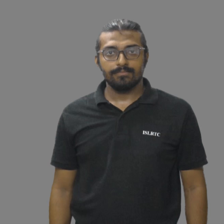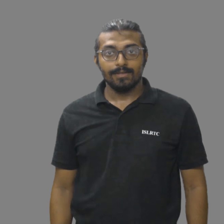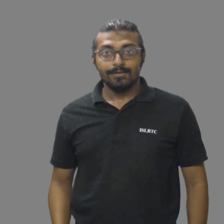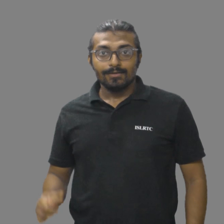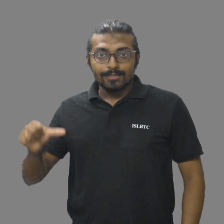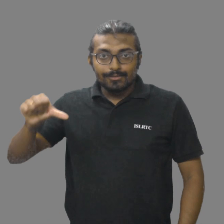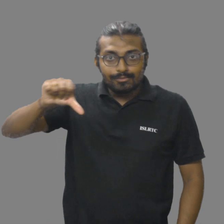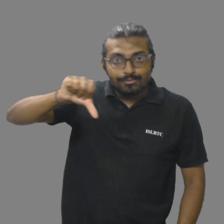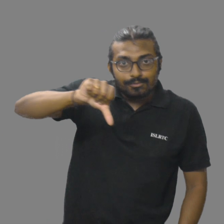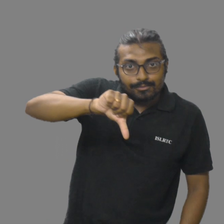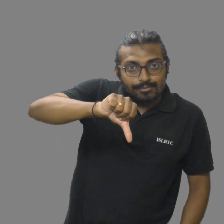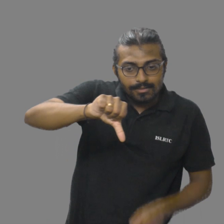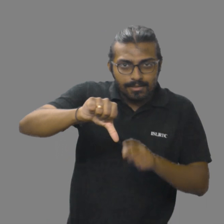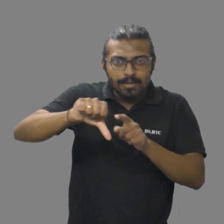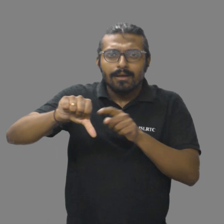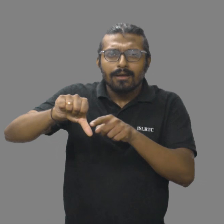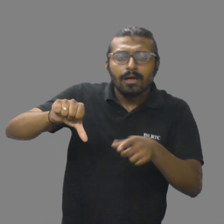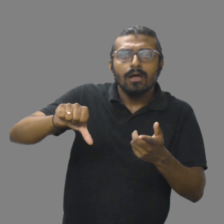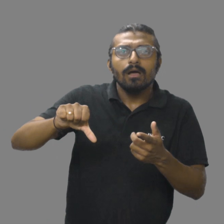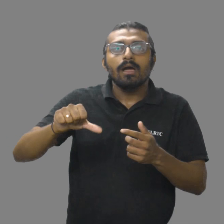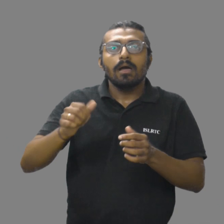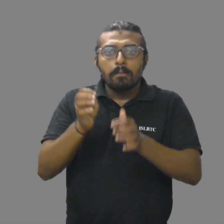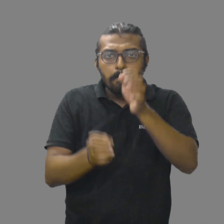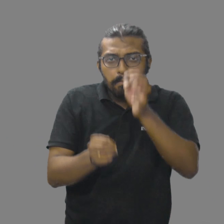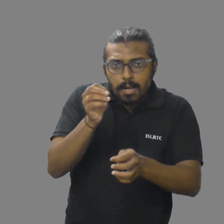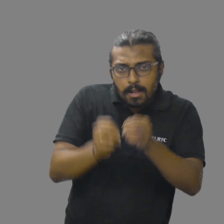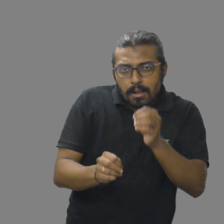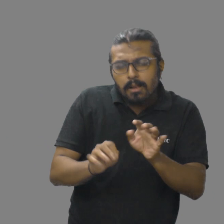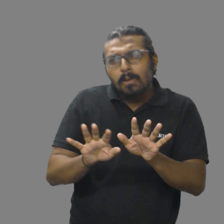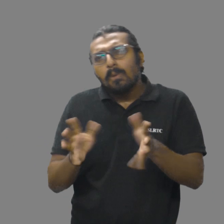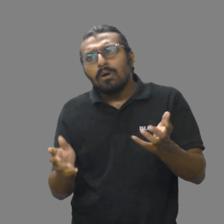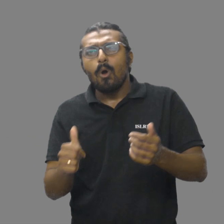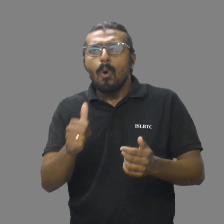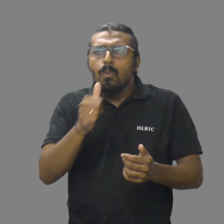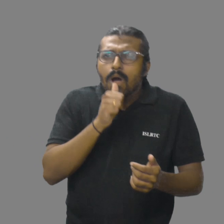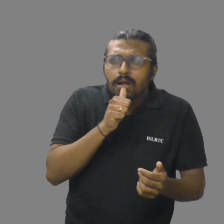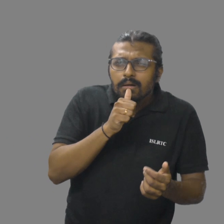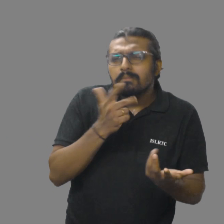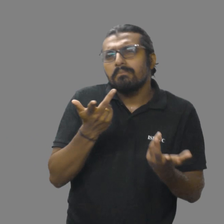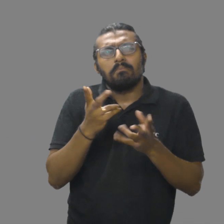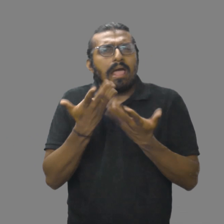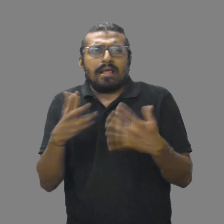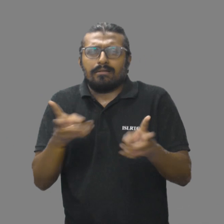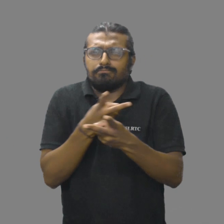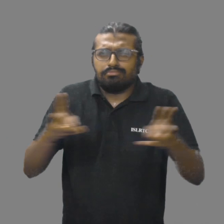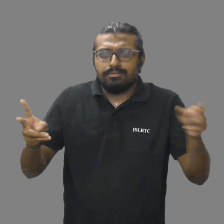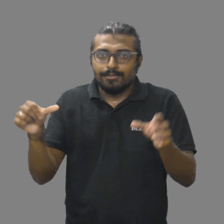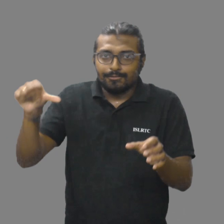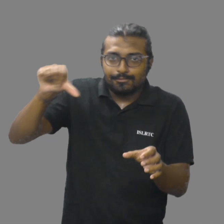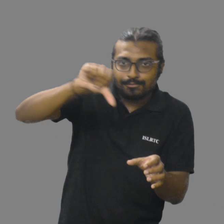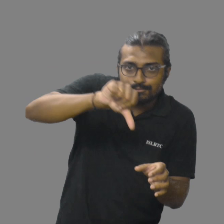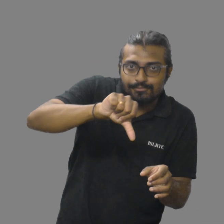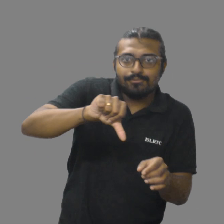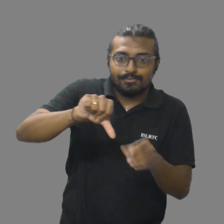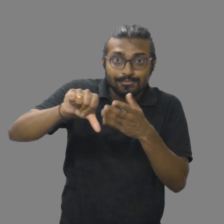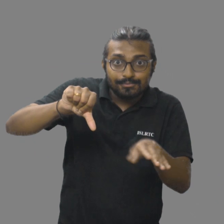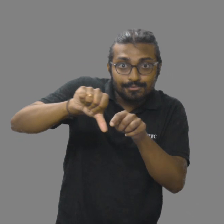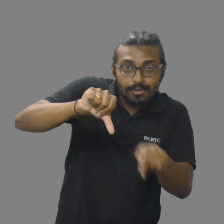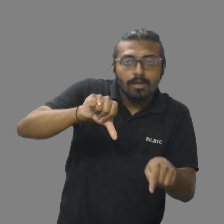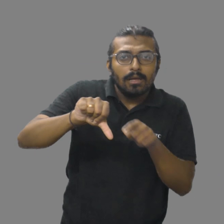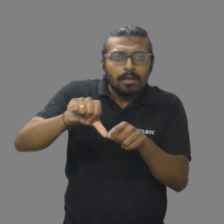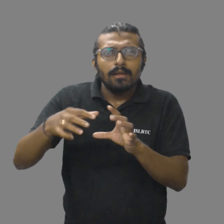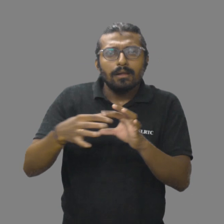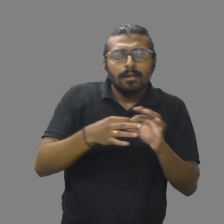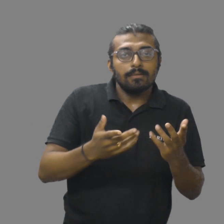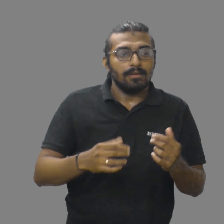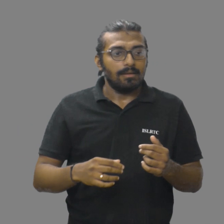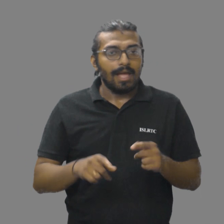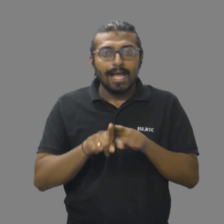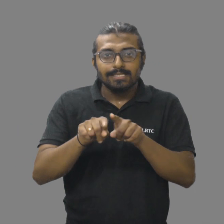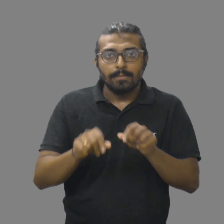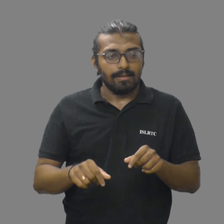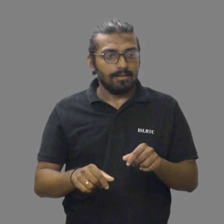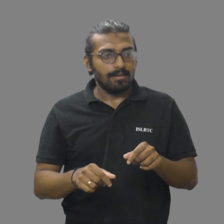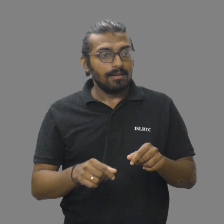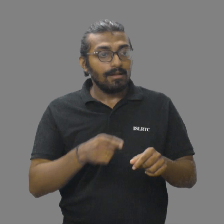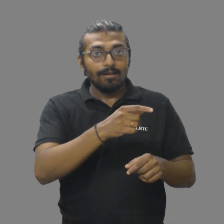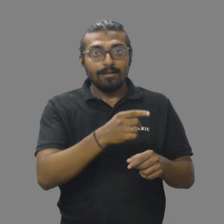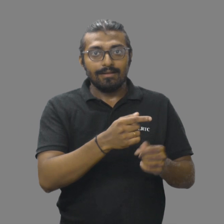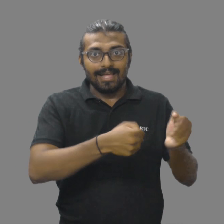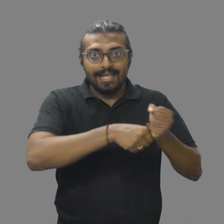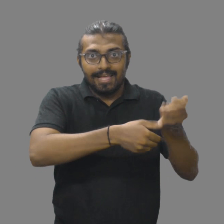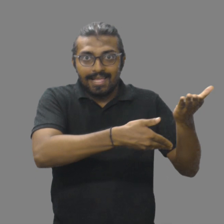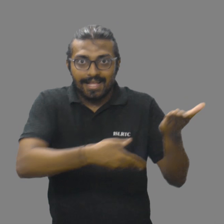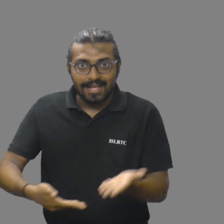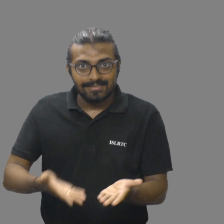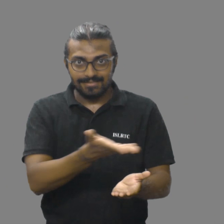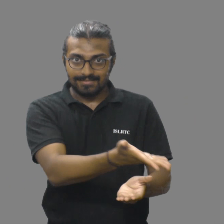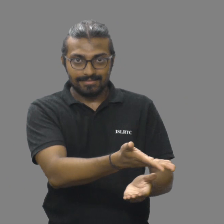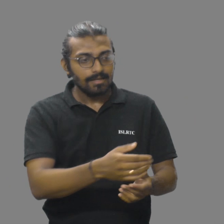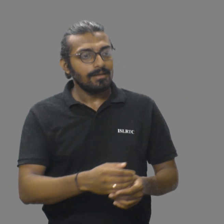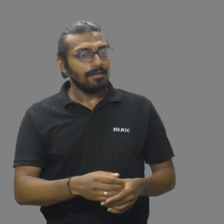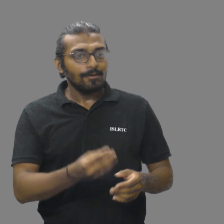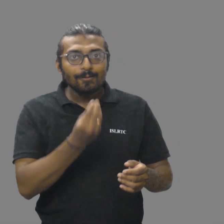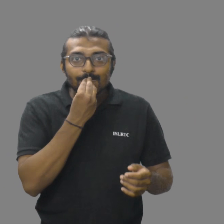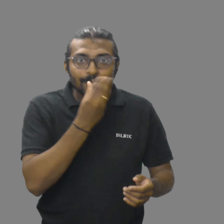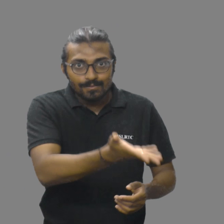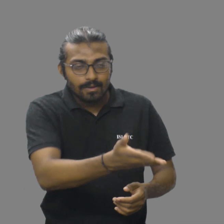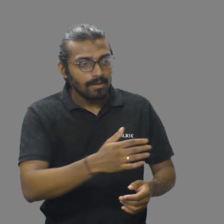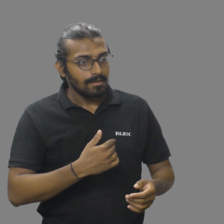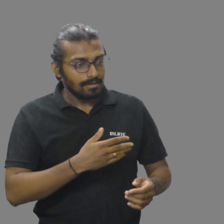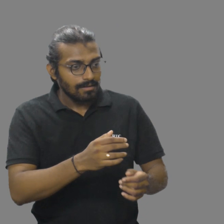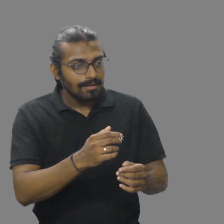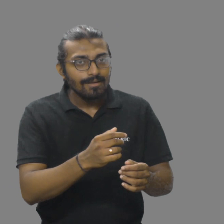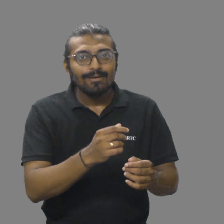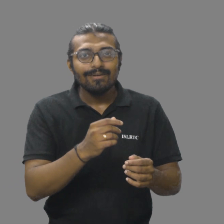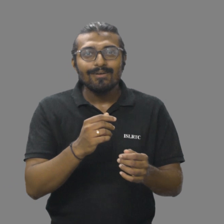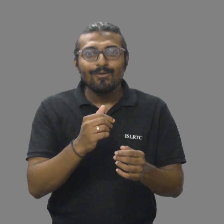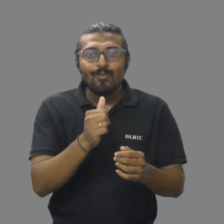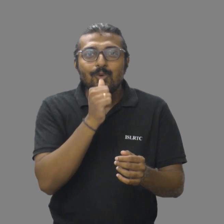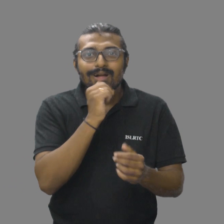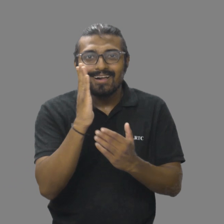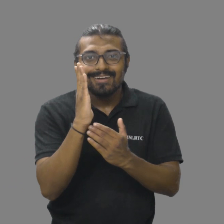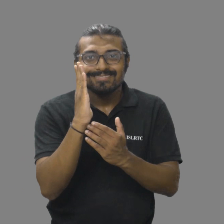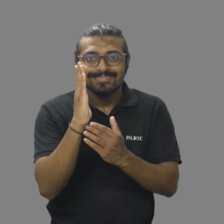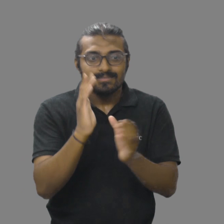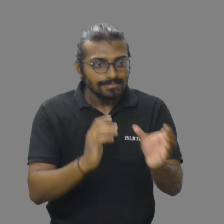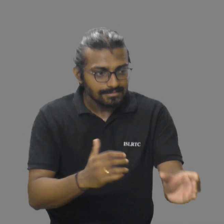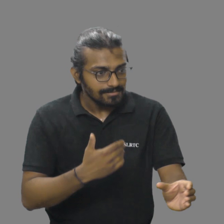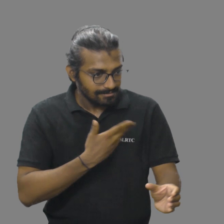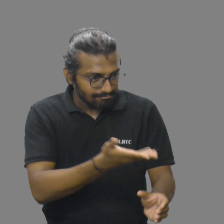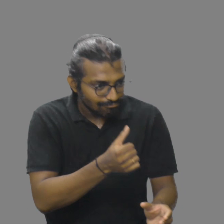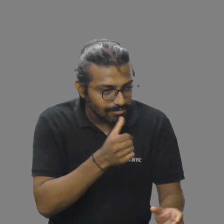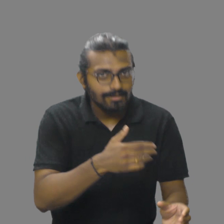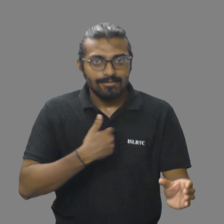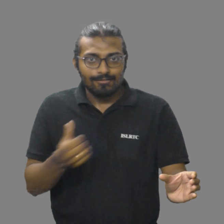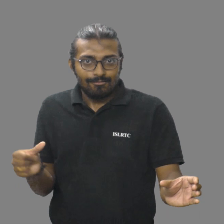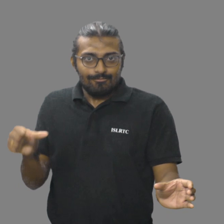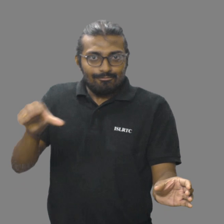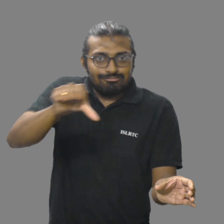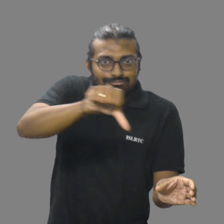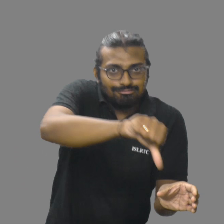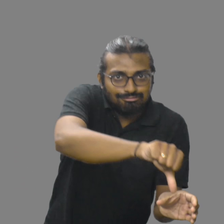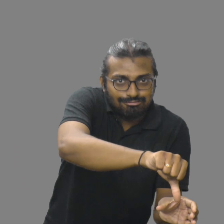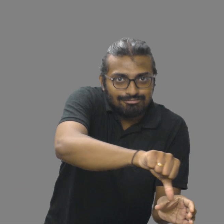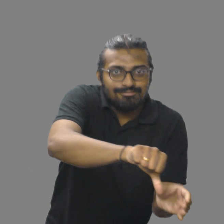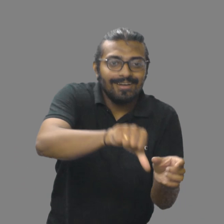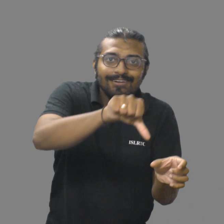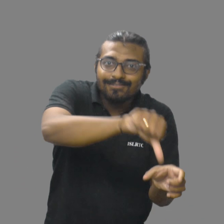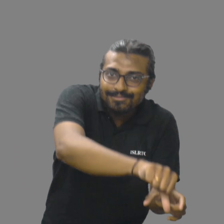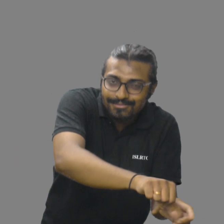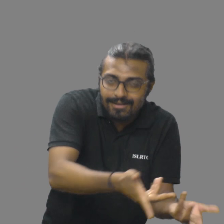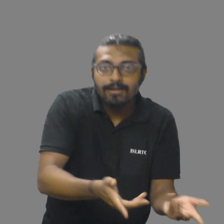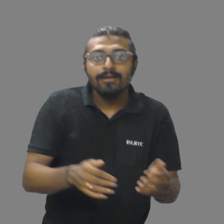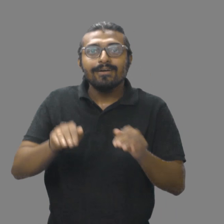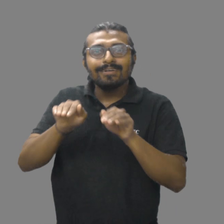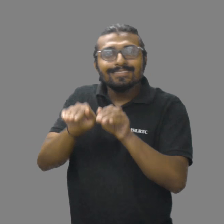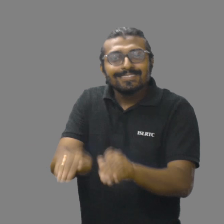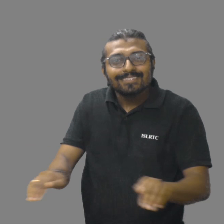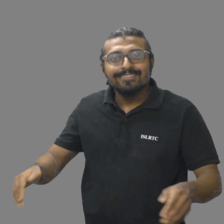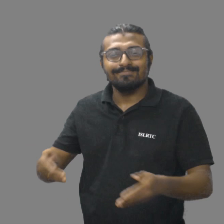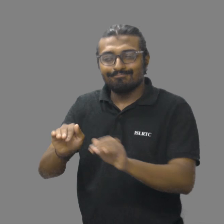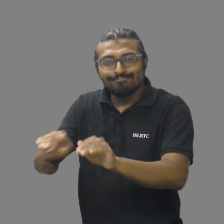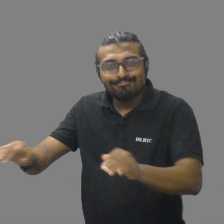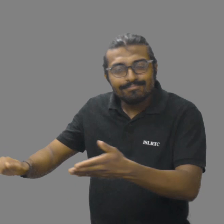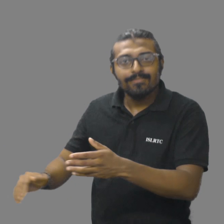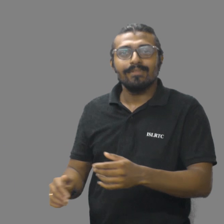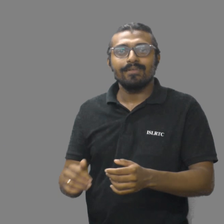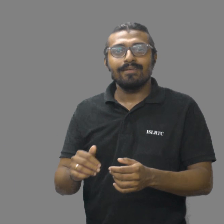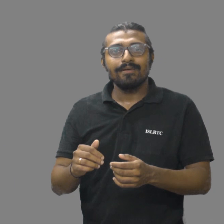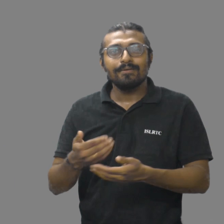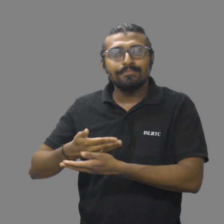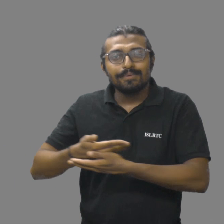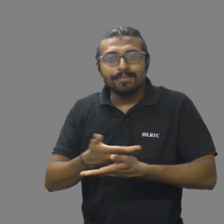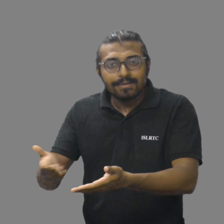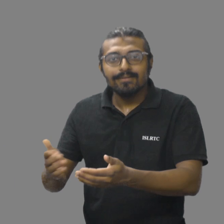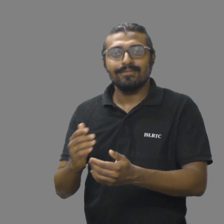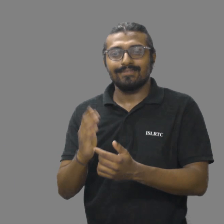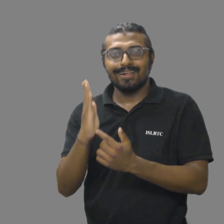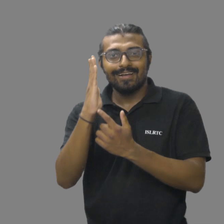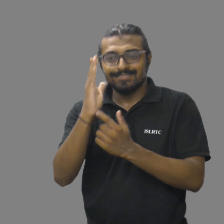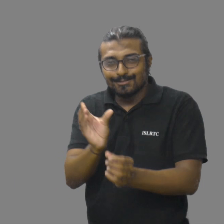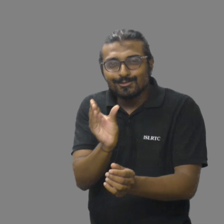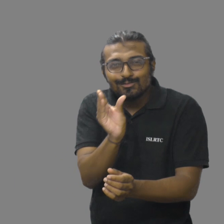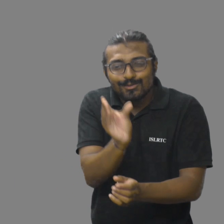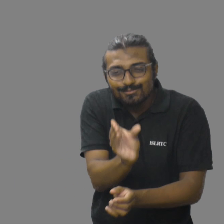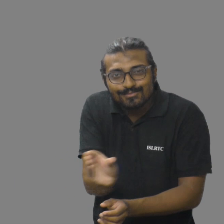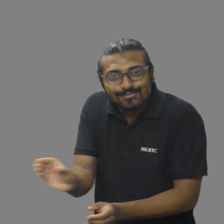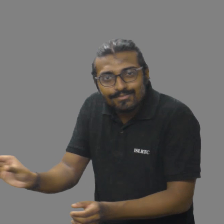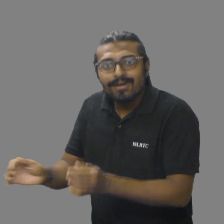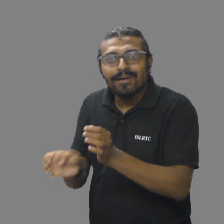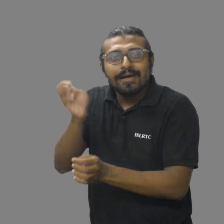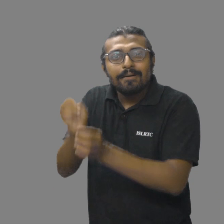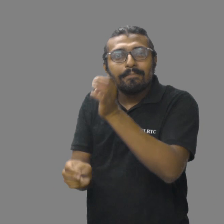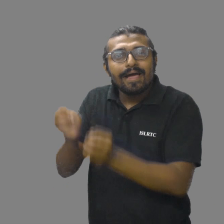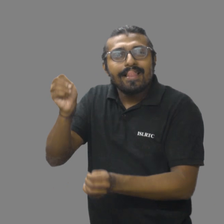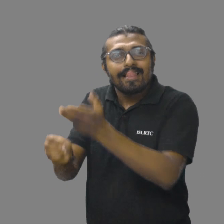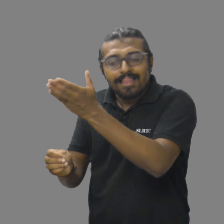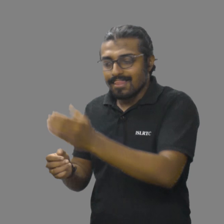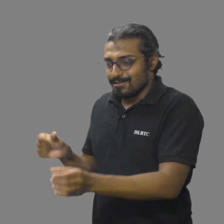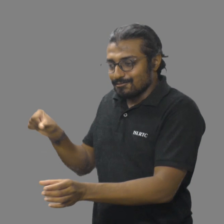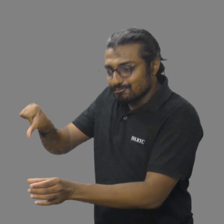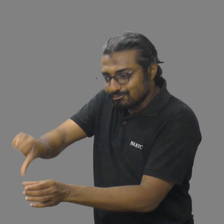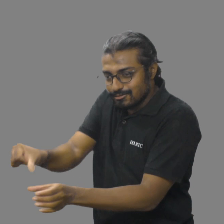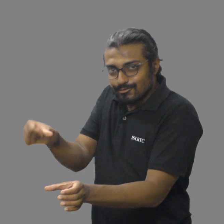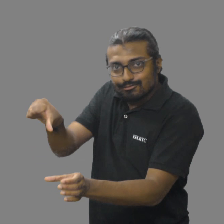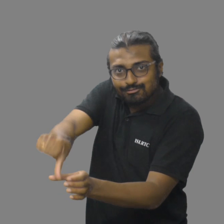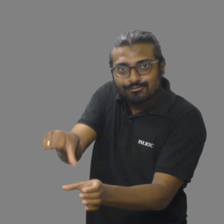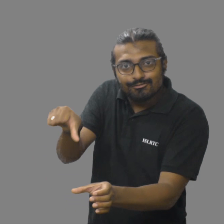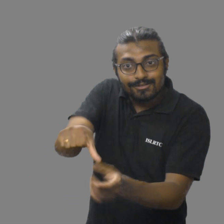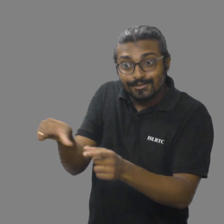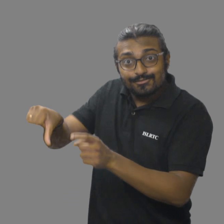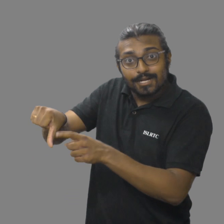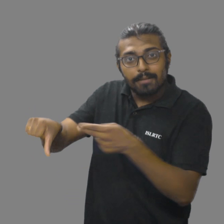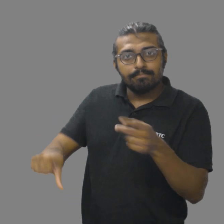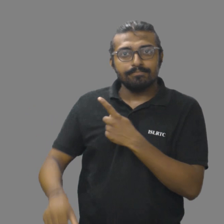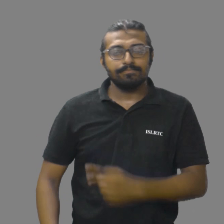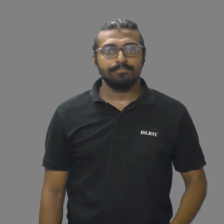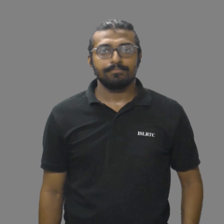Pour